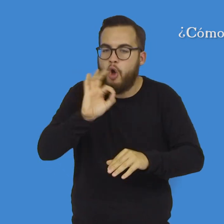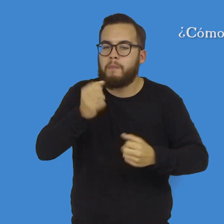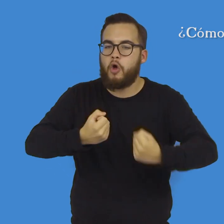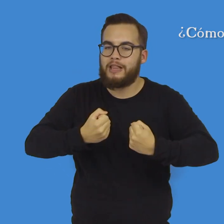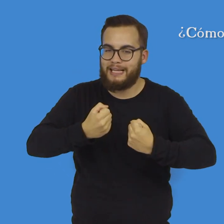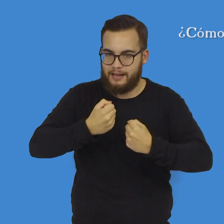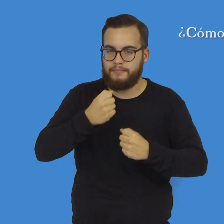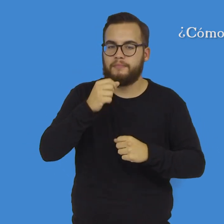fuerte